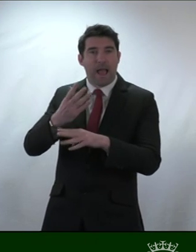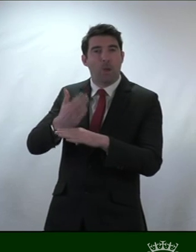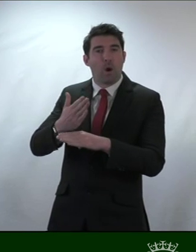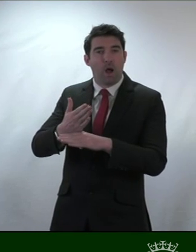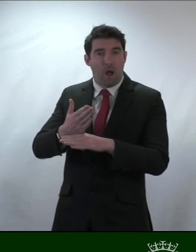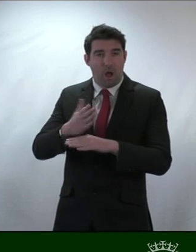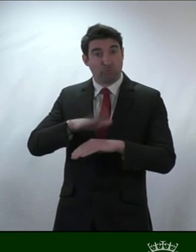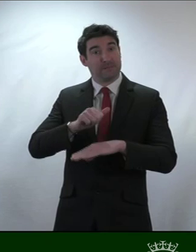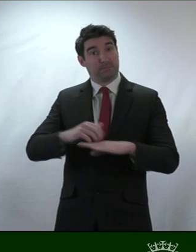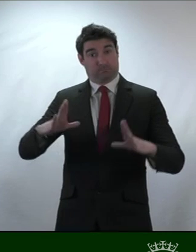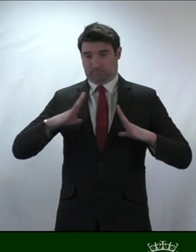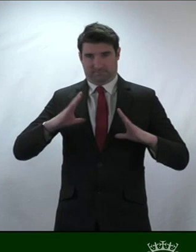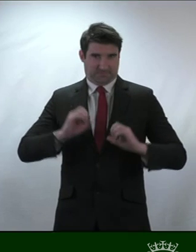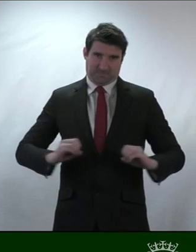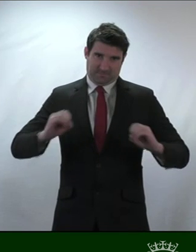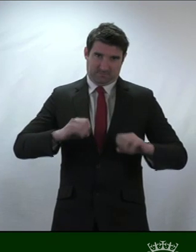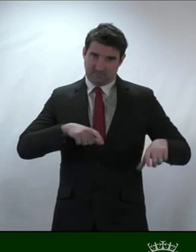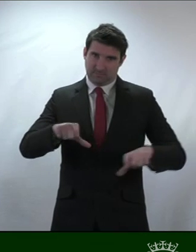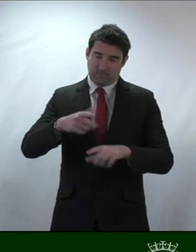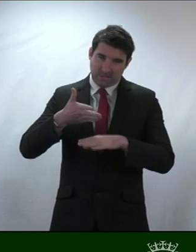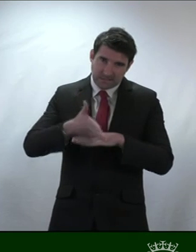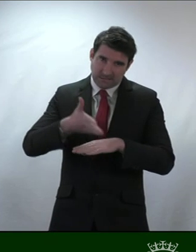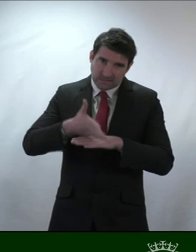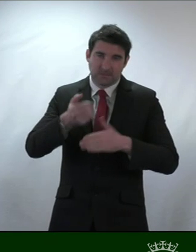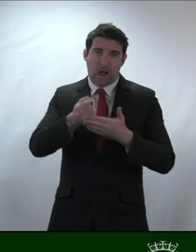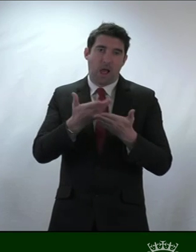This morning, I had meetings with ministerial colleagues and others.